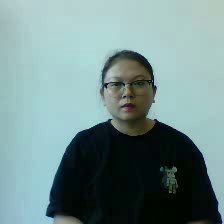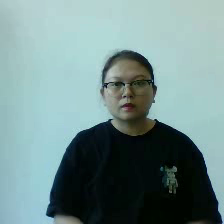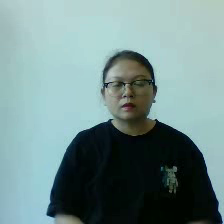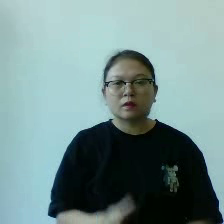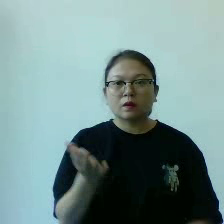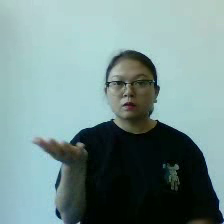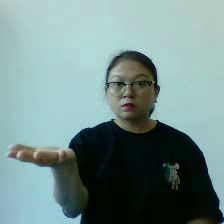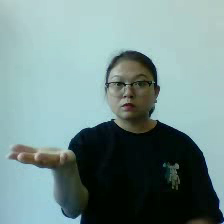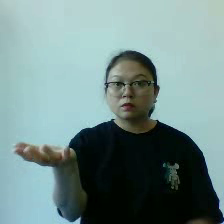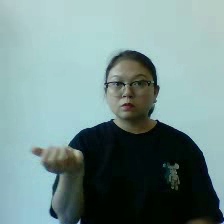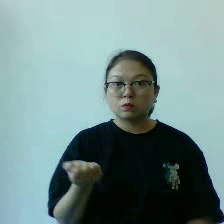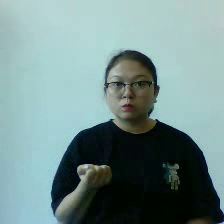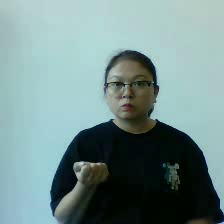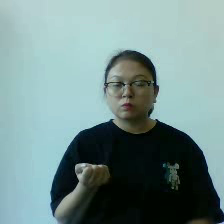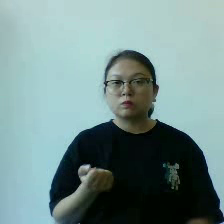Sử dụng